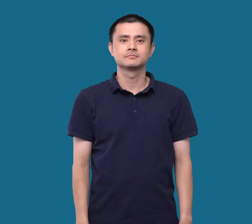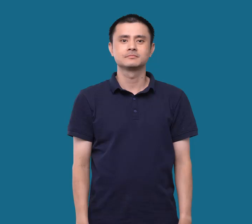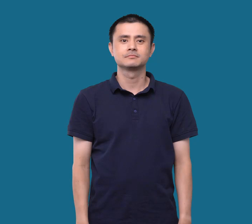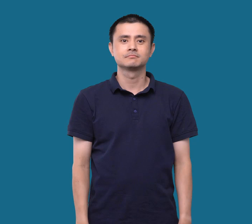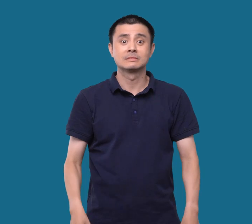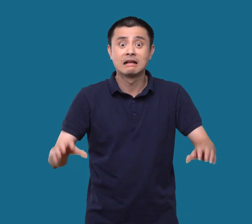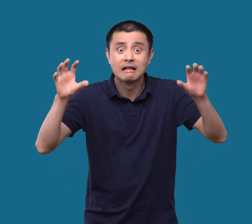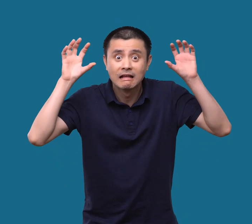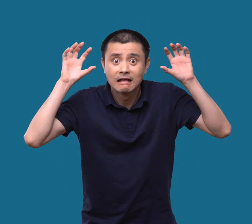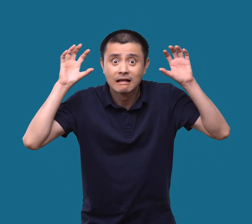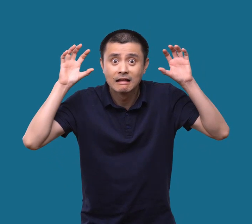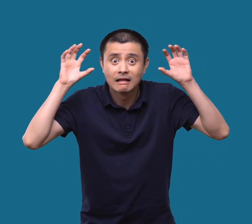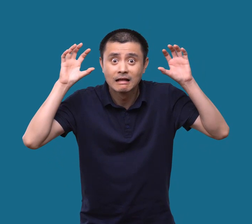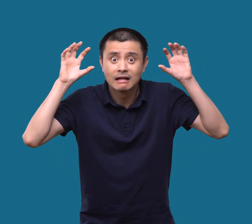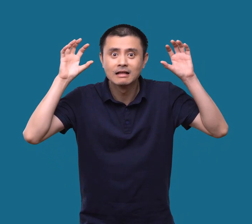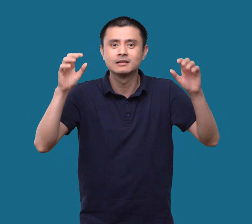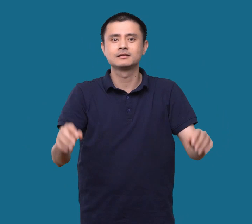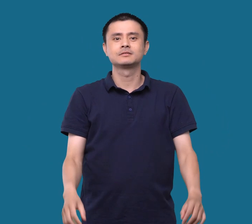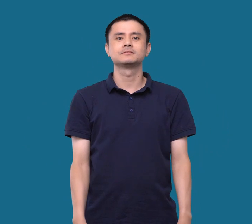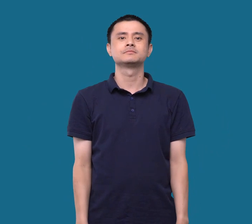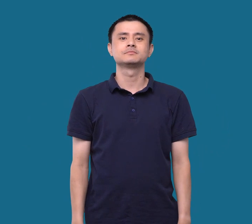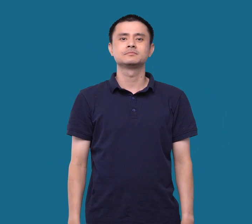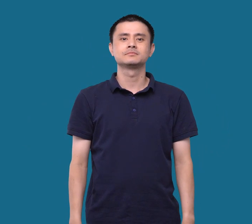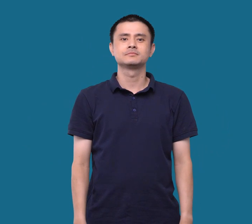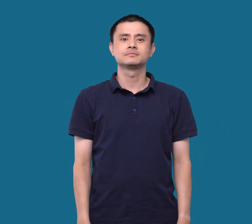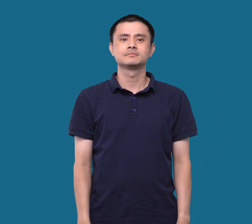ma